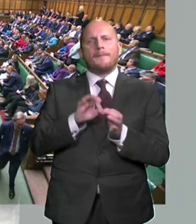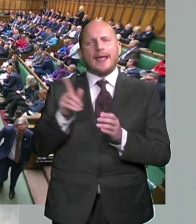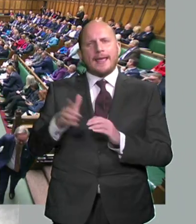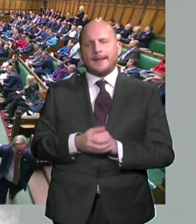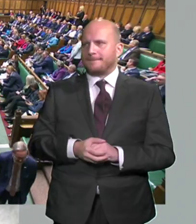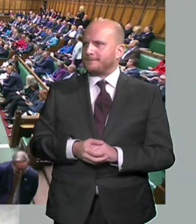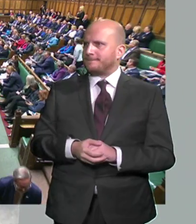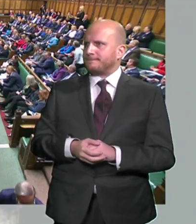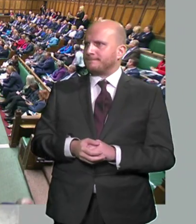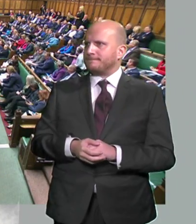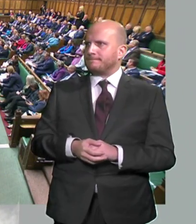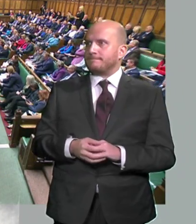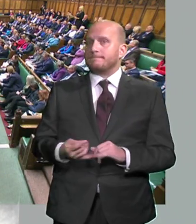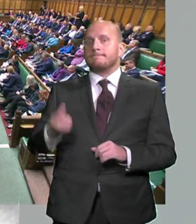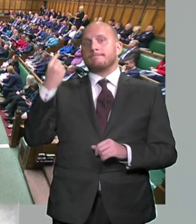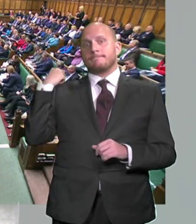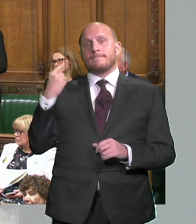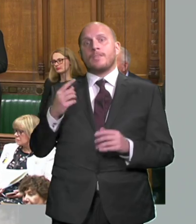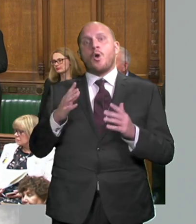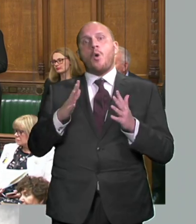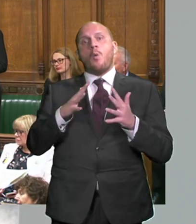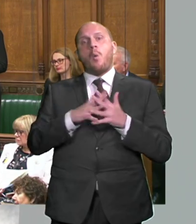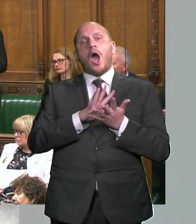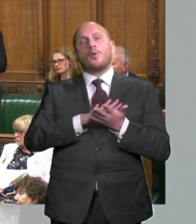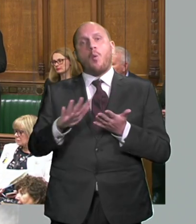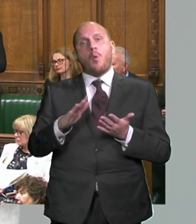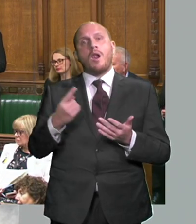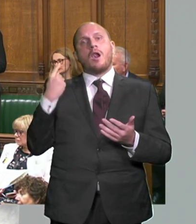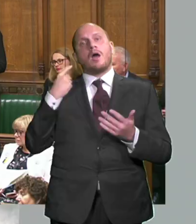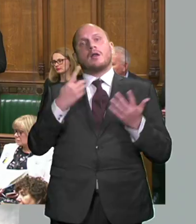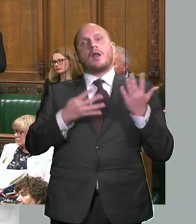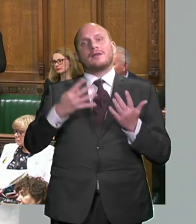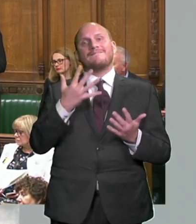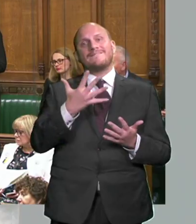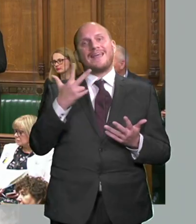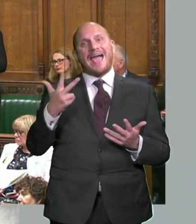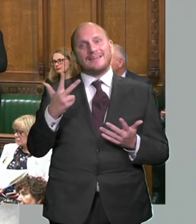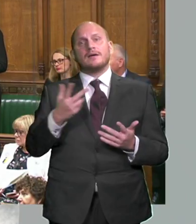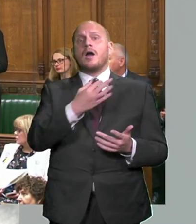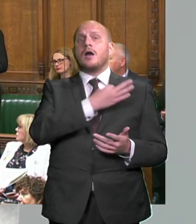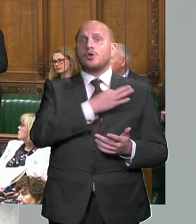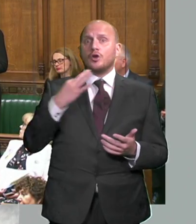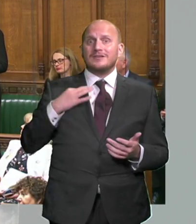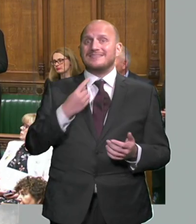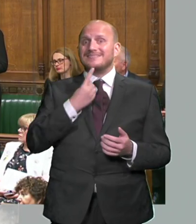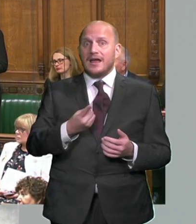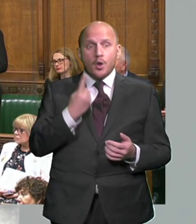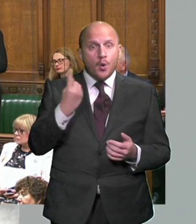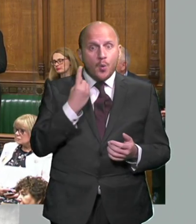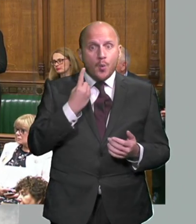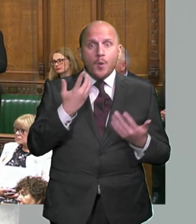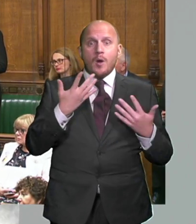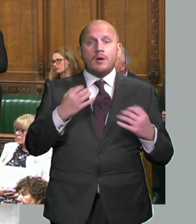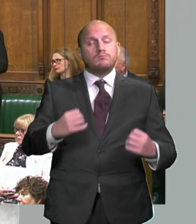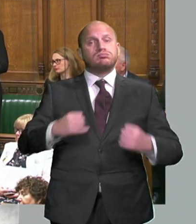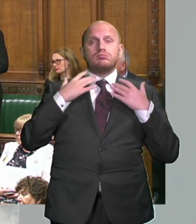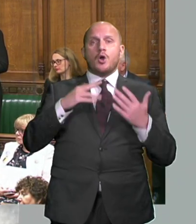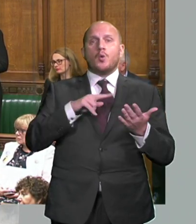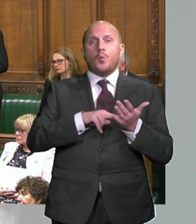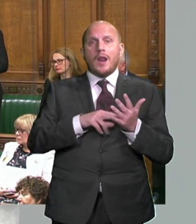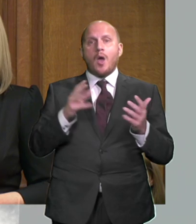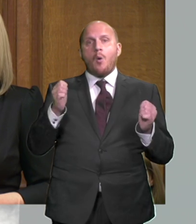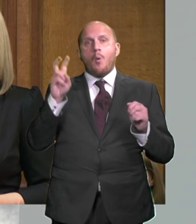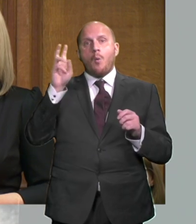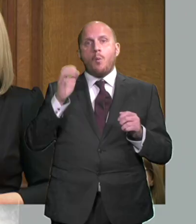A 1958 instruction from Whitehall ordered medics to take blood samples regularly from exposed veterans during nuclear weapons tests.